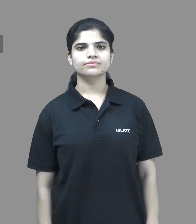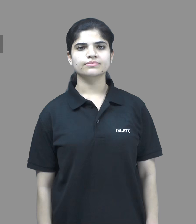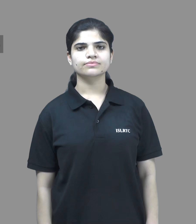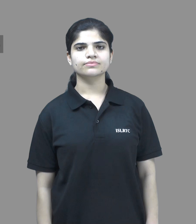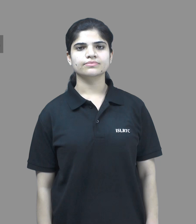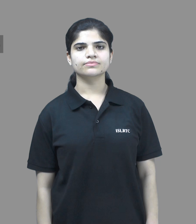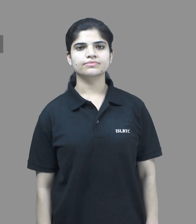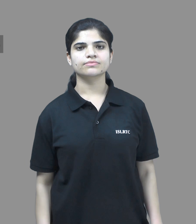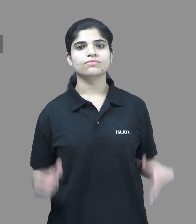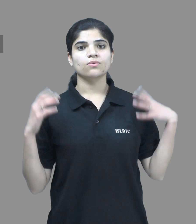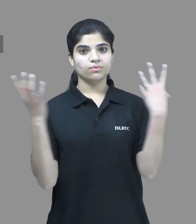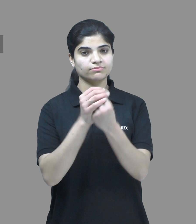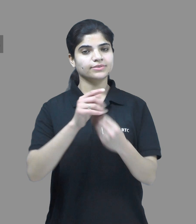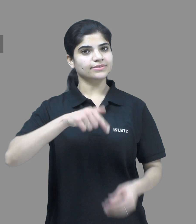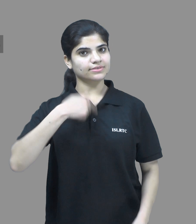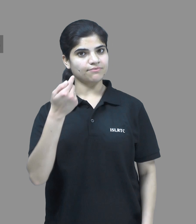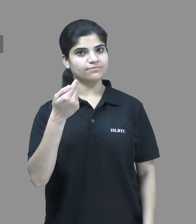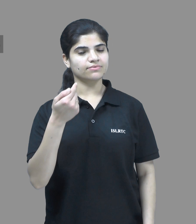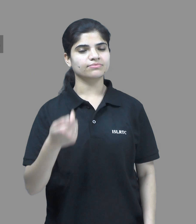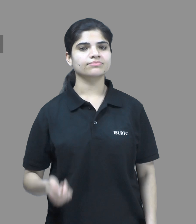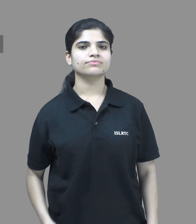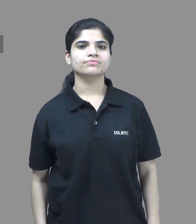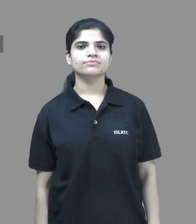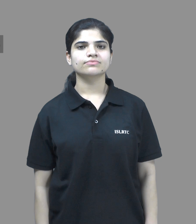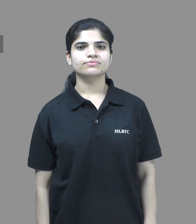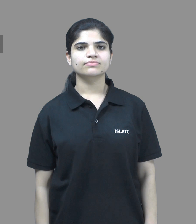Ourselves